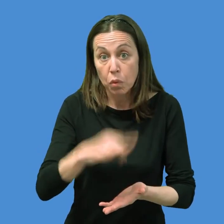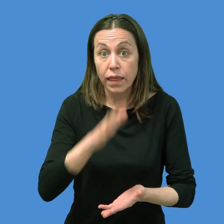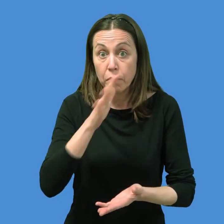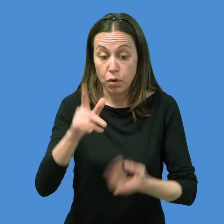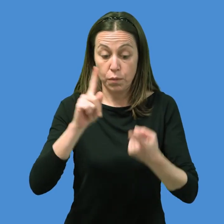motivo